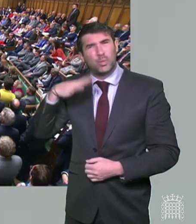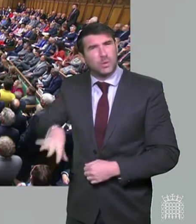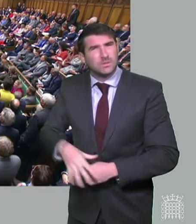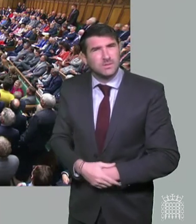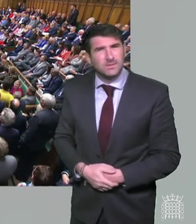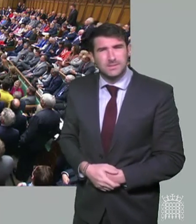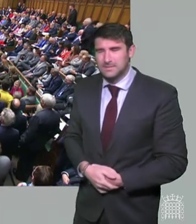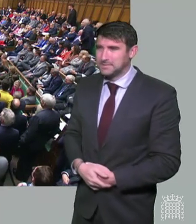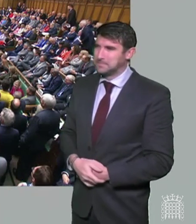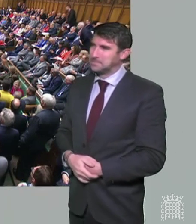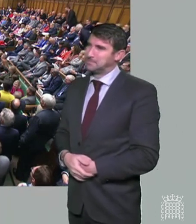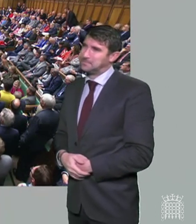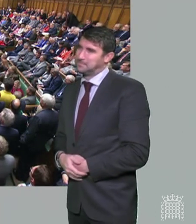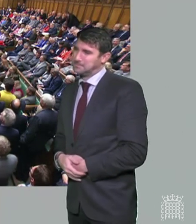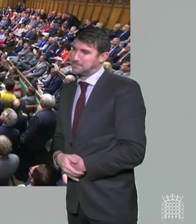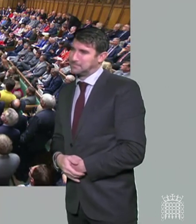Why does he not make up his mind?